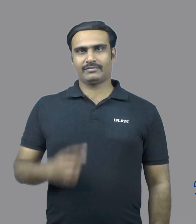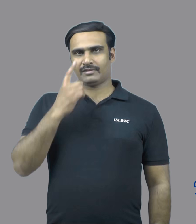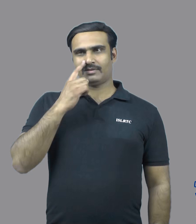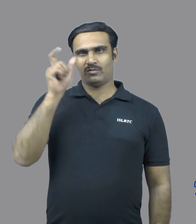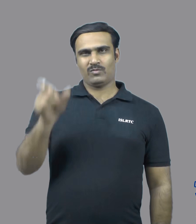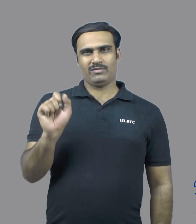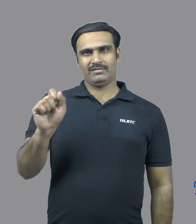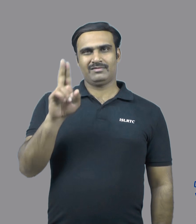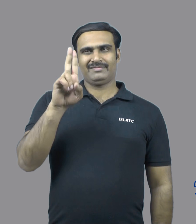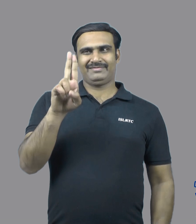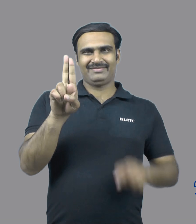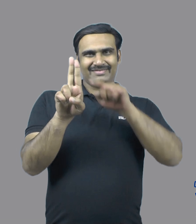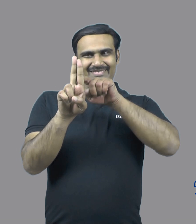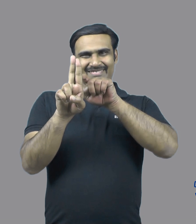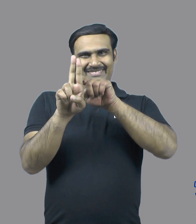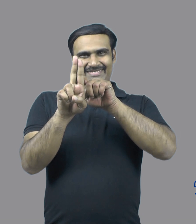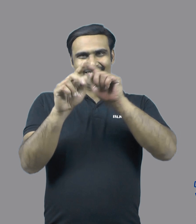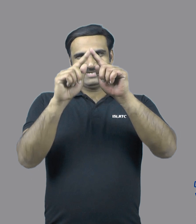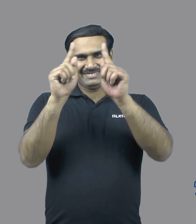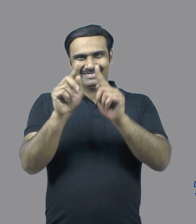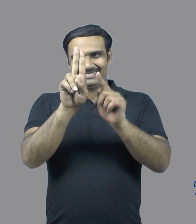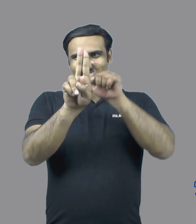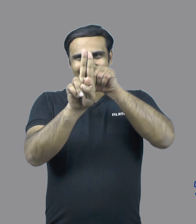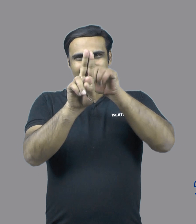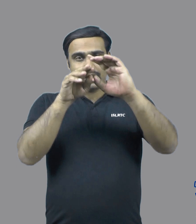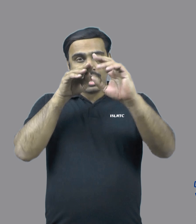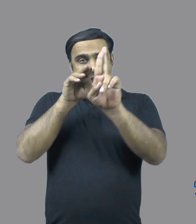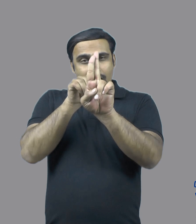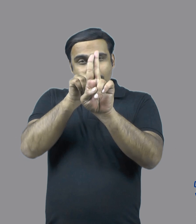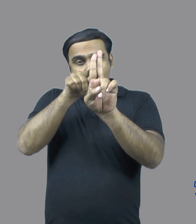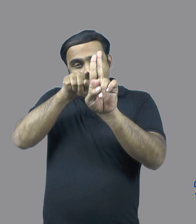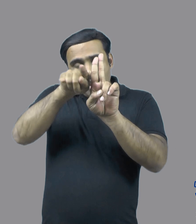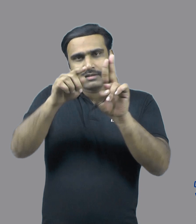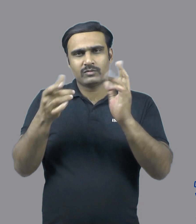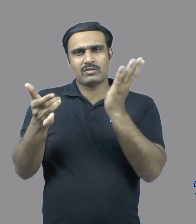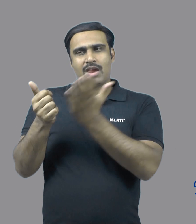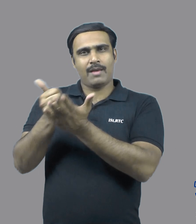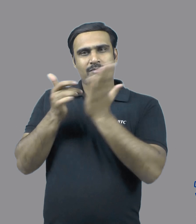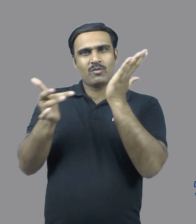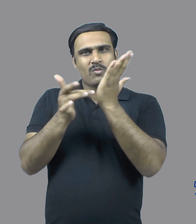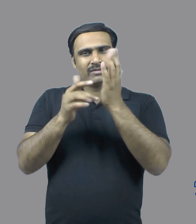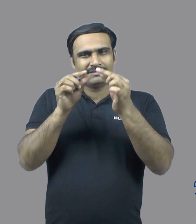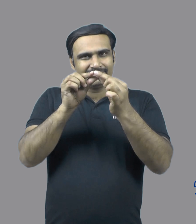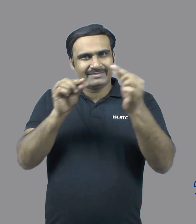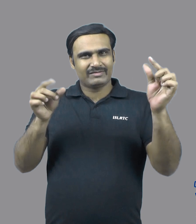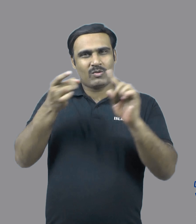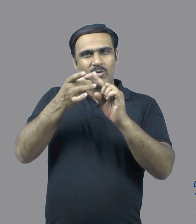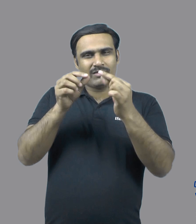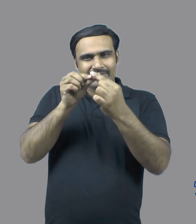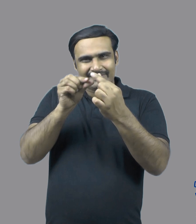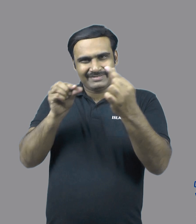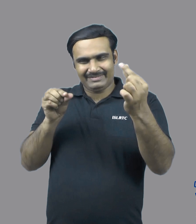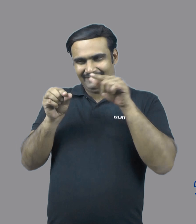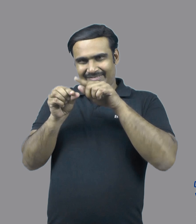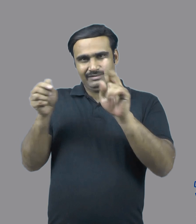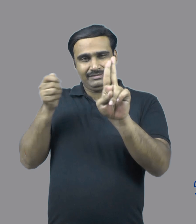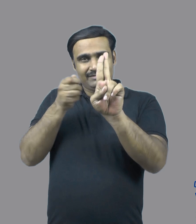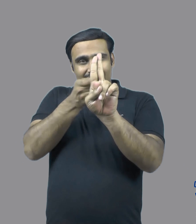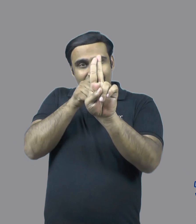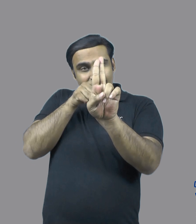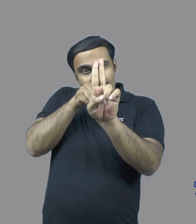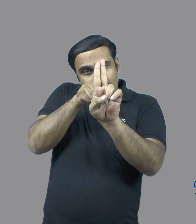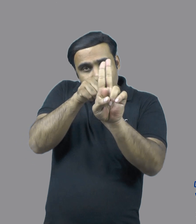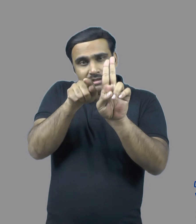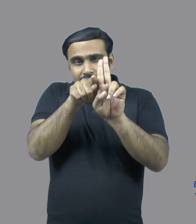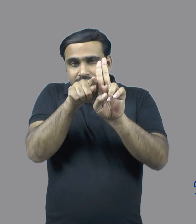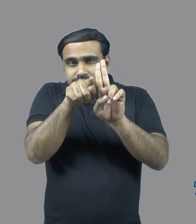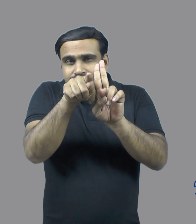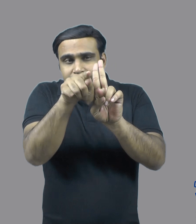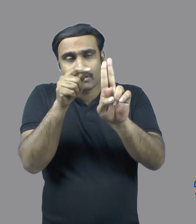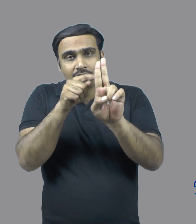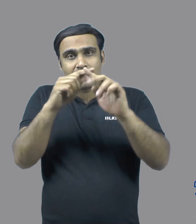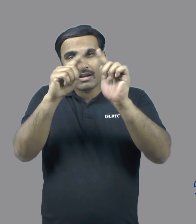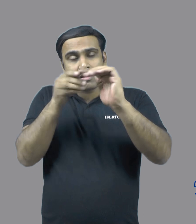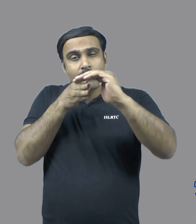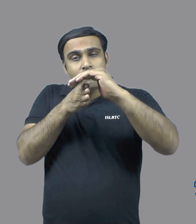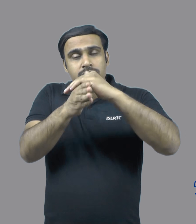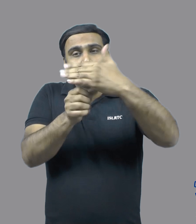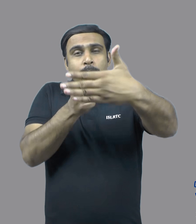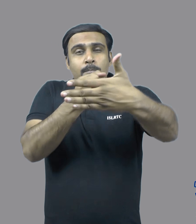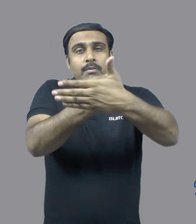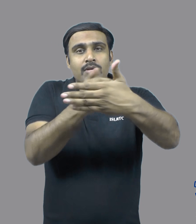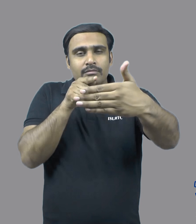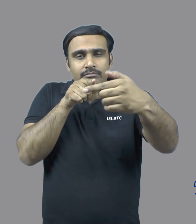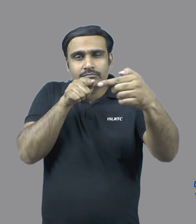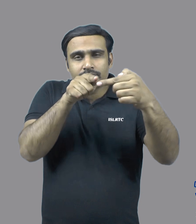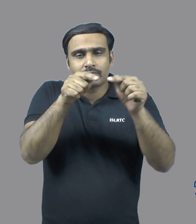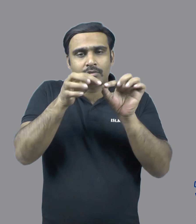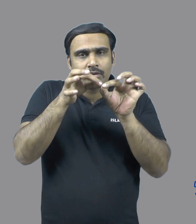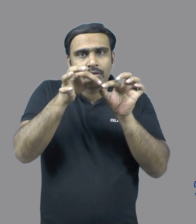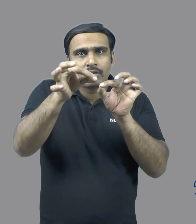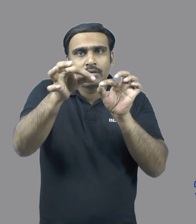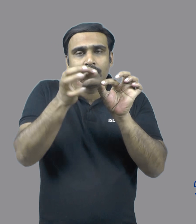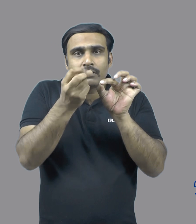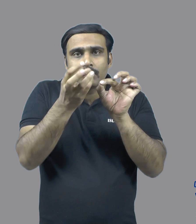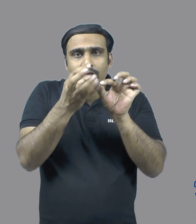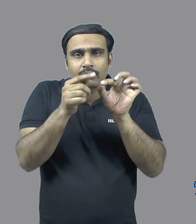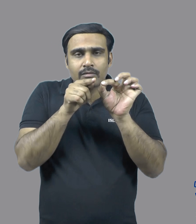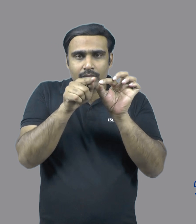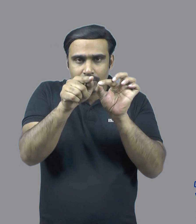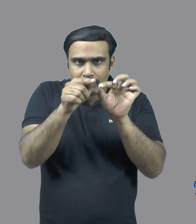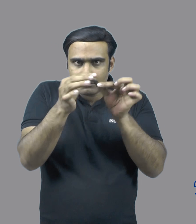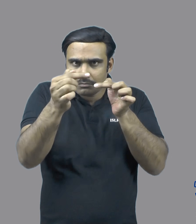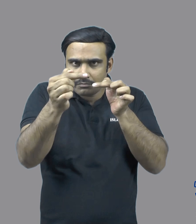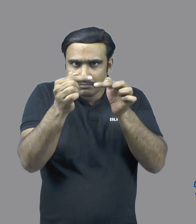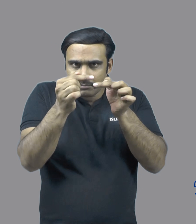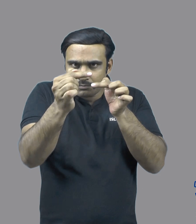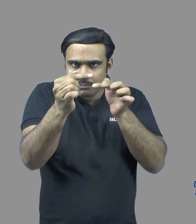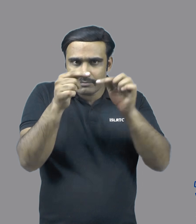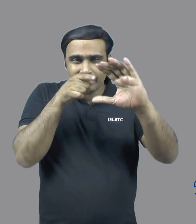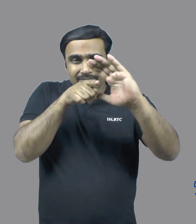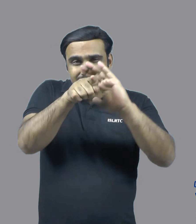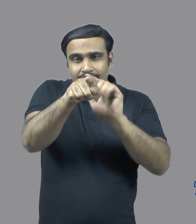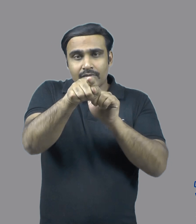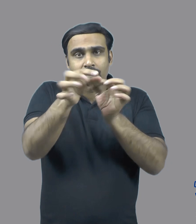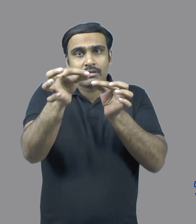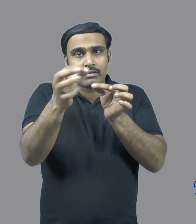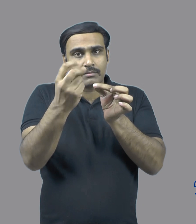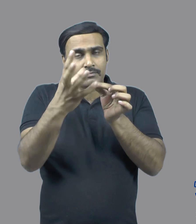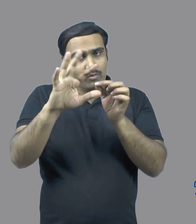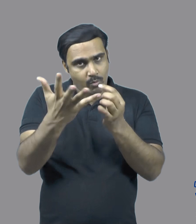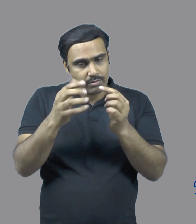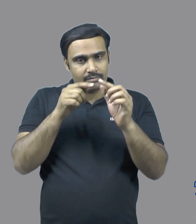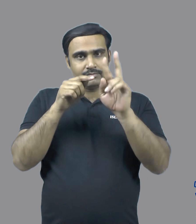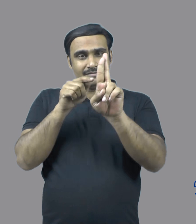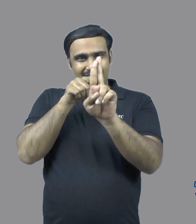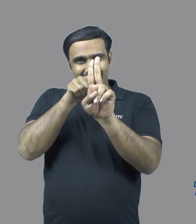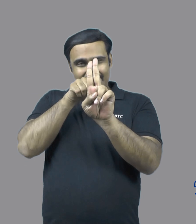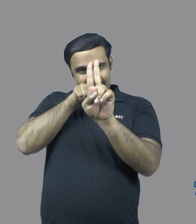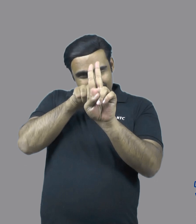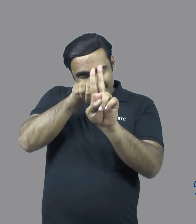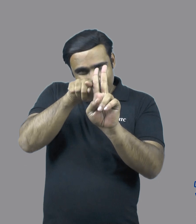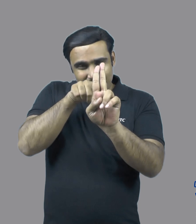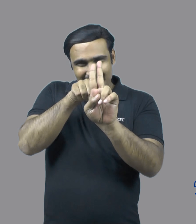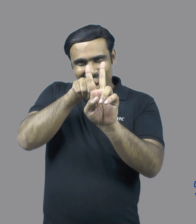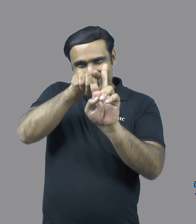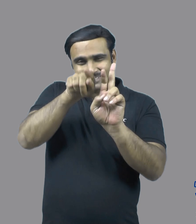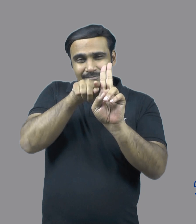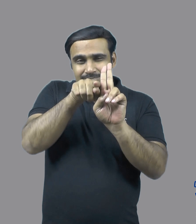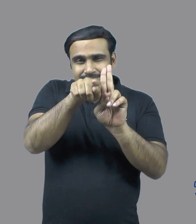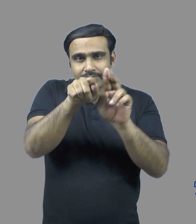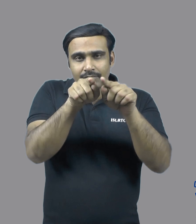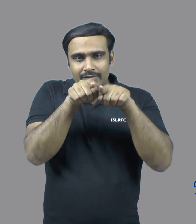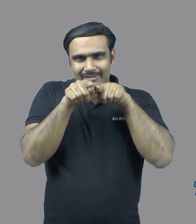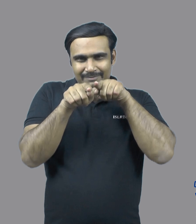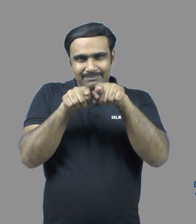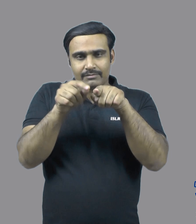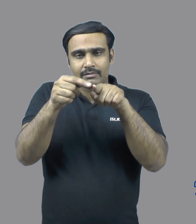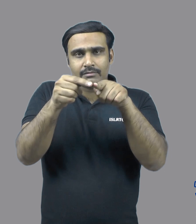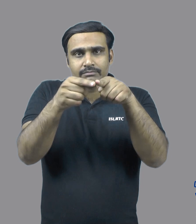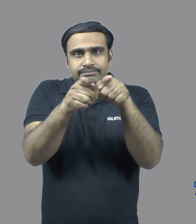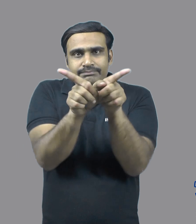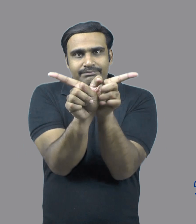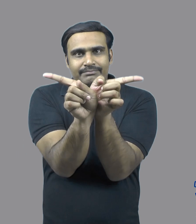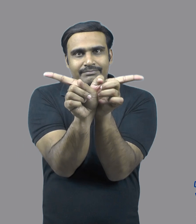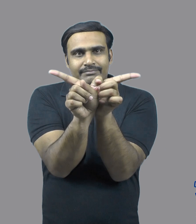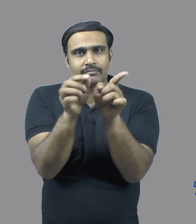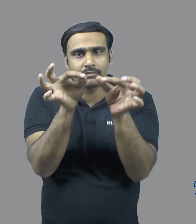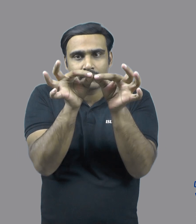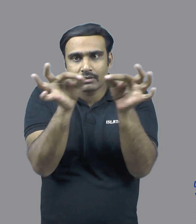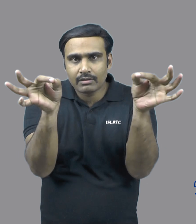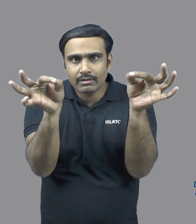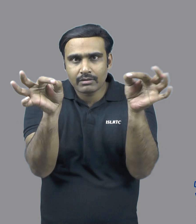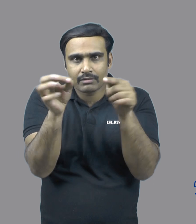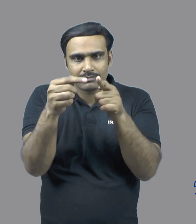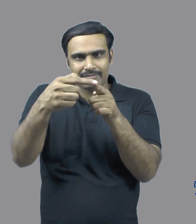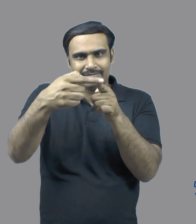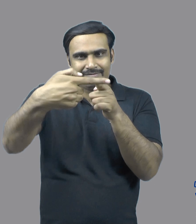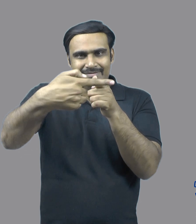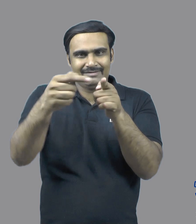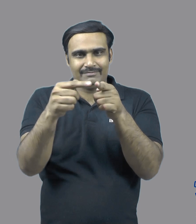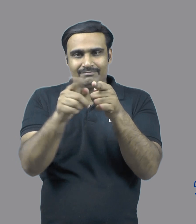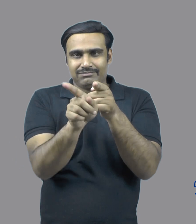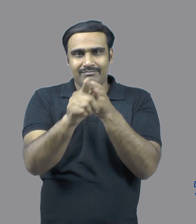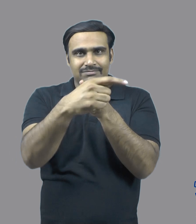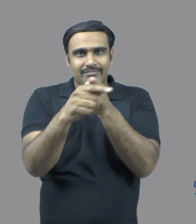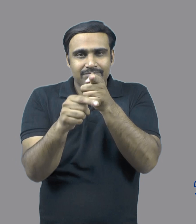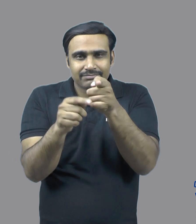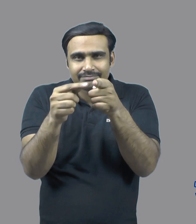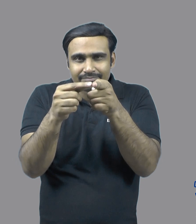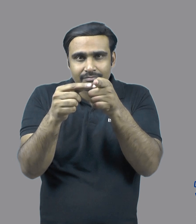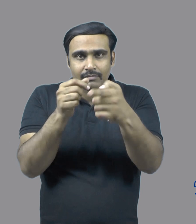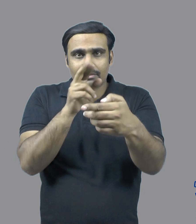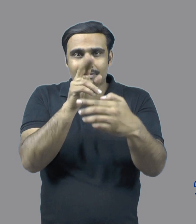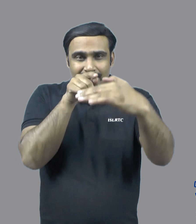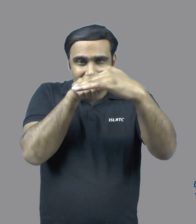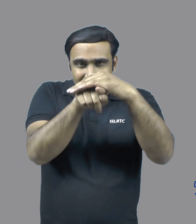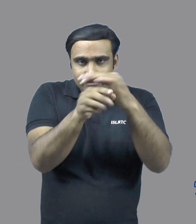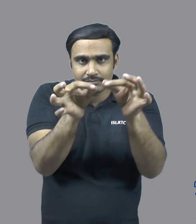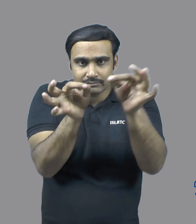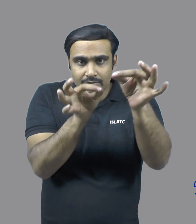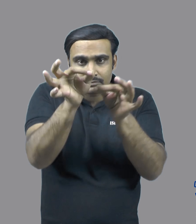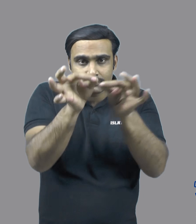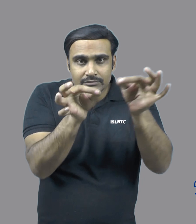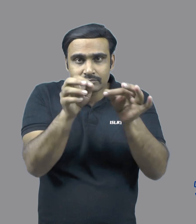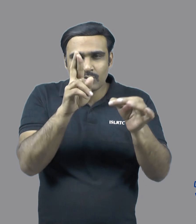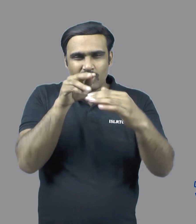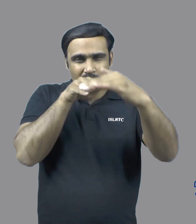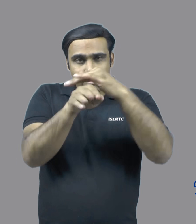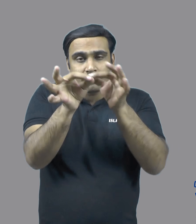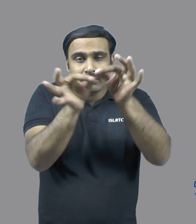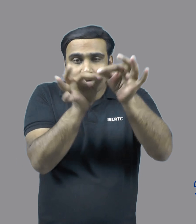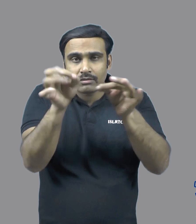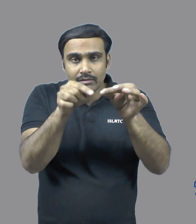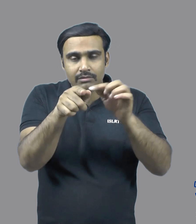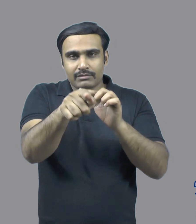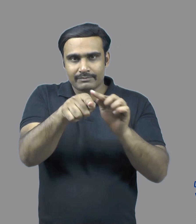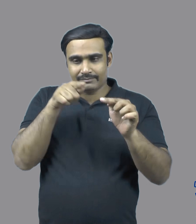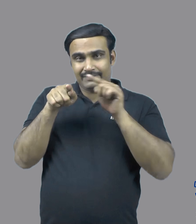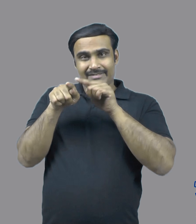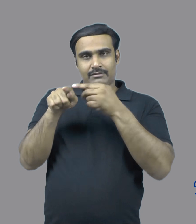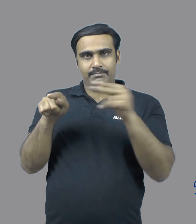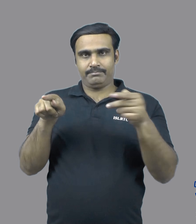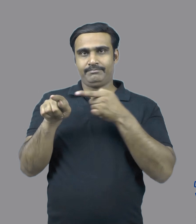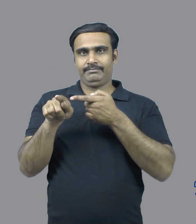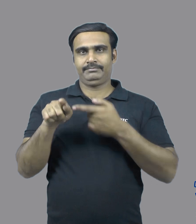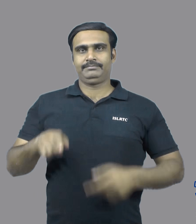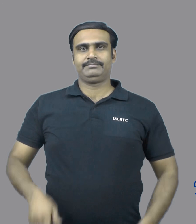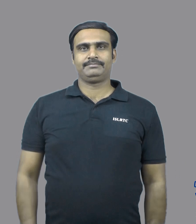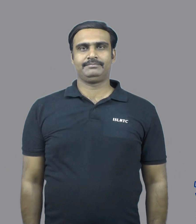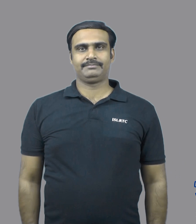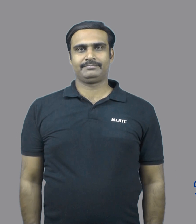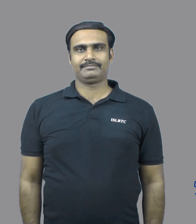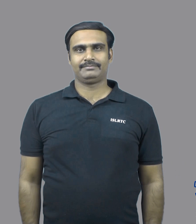Uterine Sound